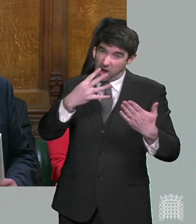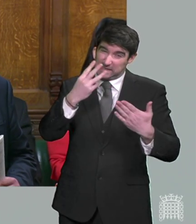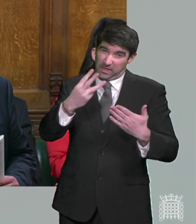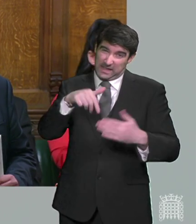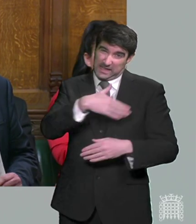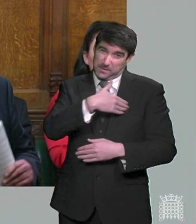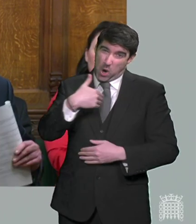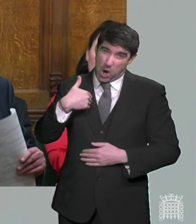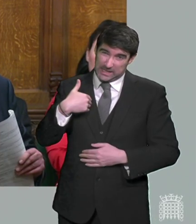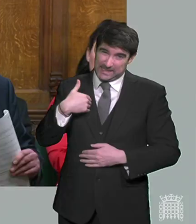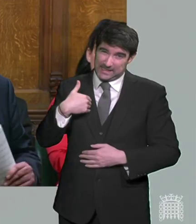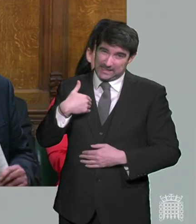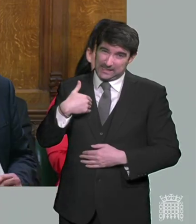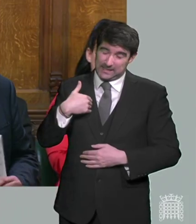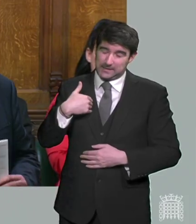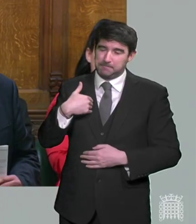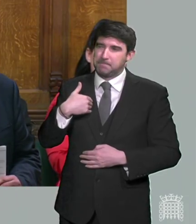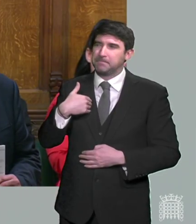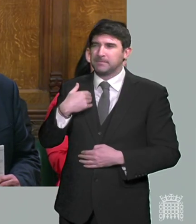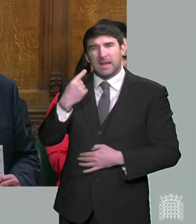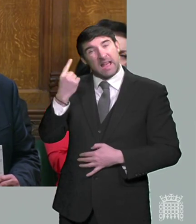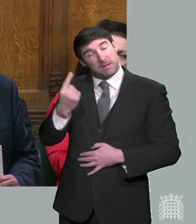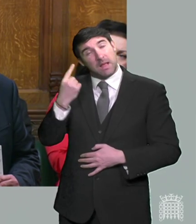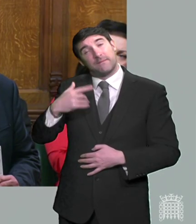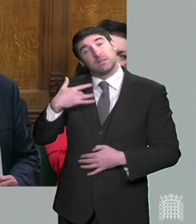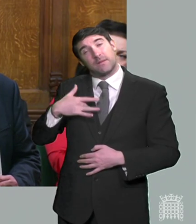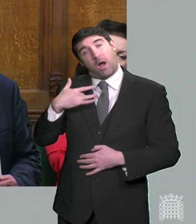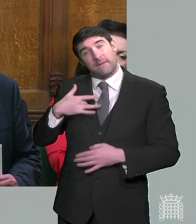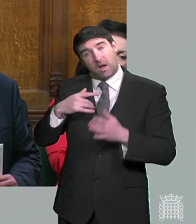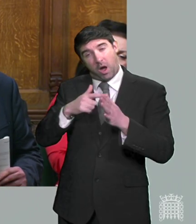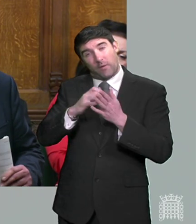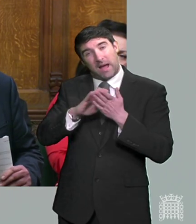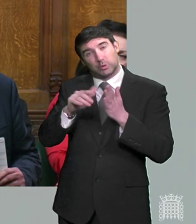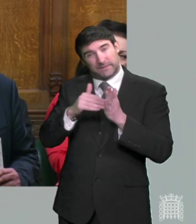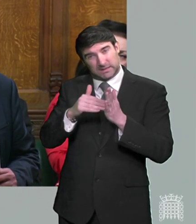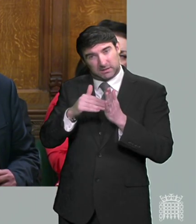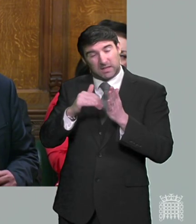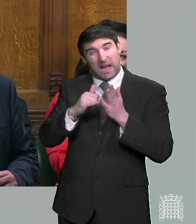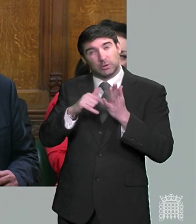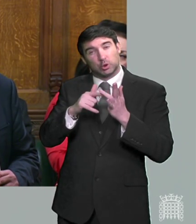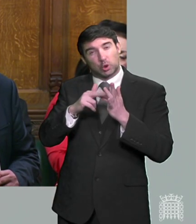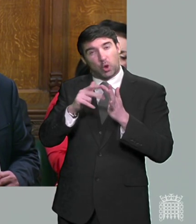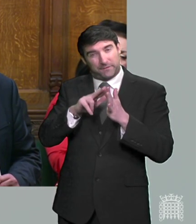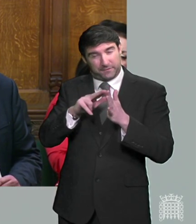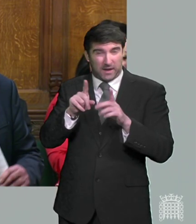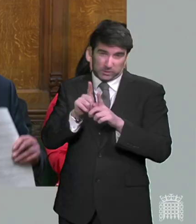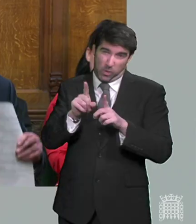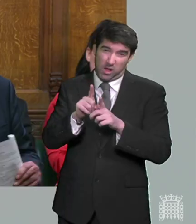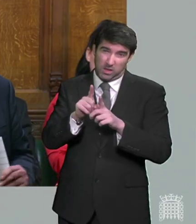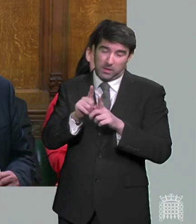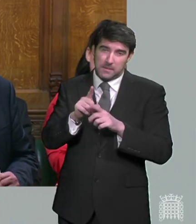He was a survivor of Auschwitz-Birkenau and Stutthof concentration camps.